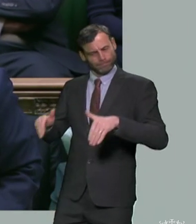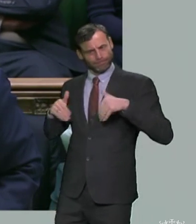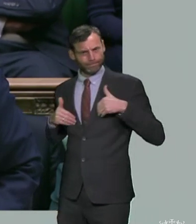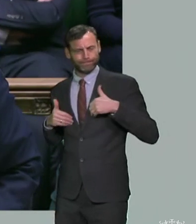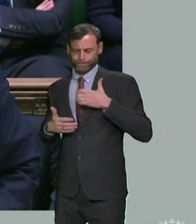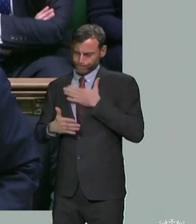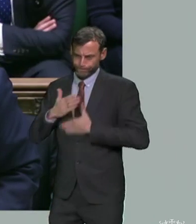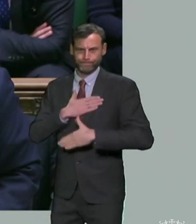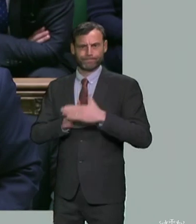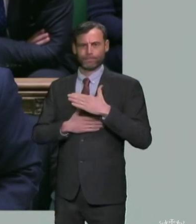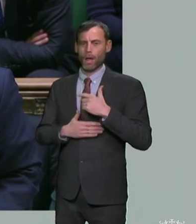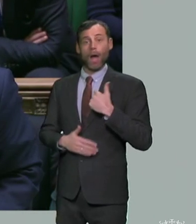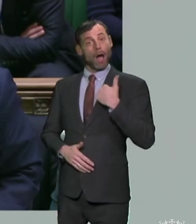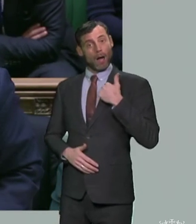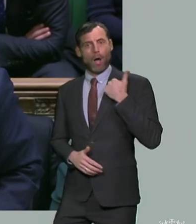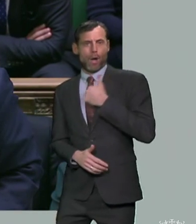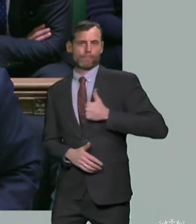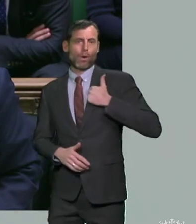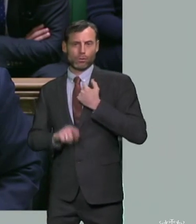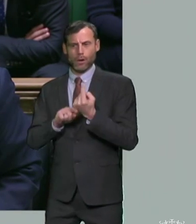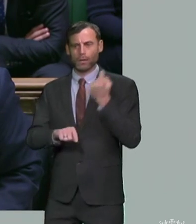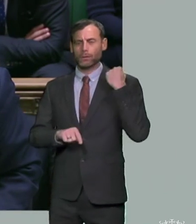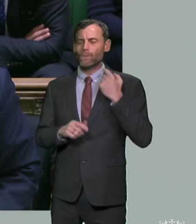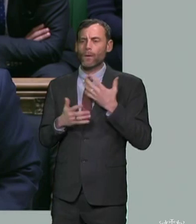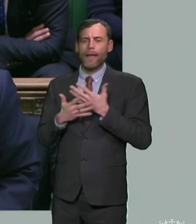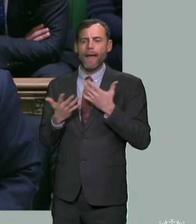I apologise for the misjudgments that may have been made in No.